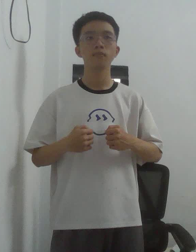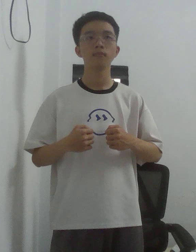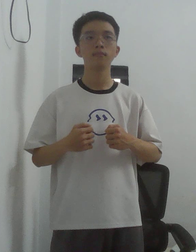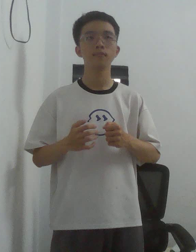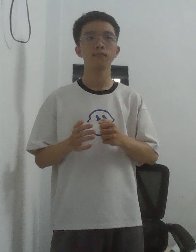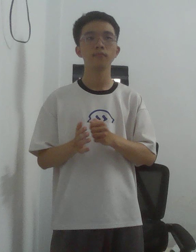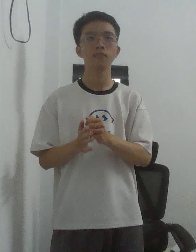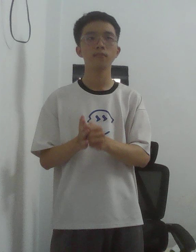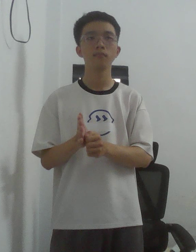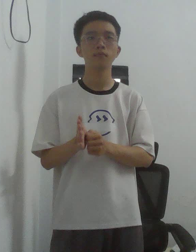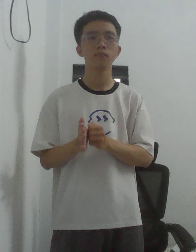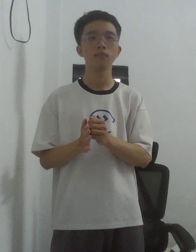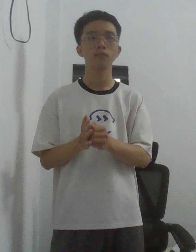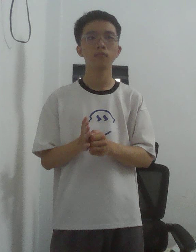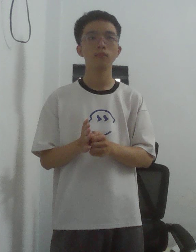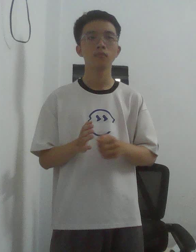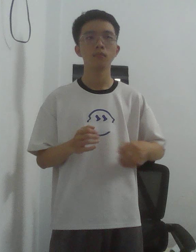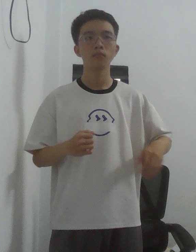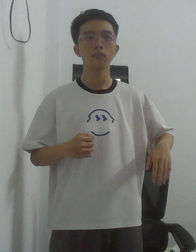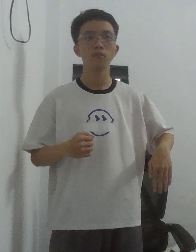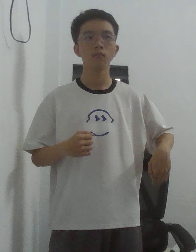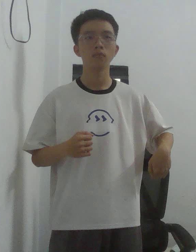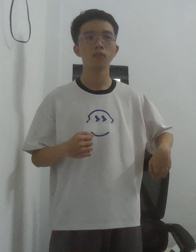thang sau